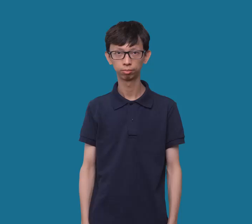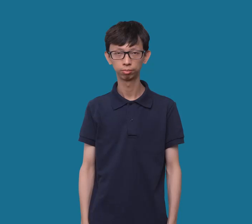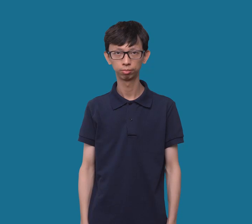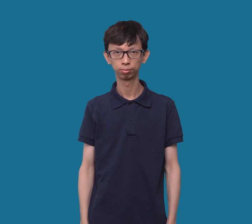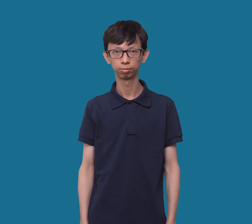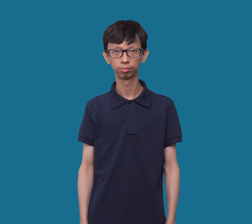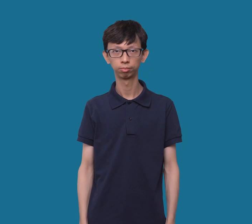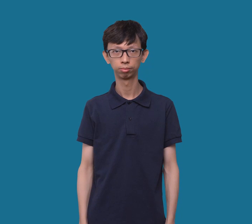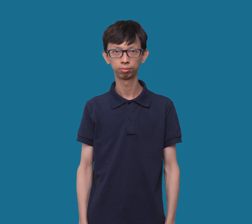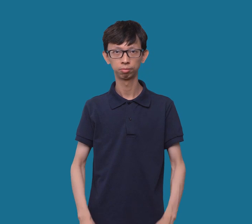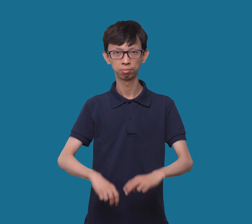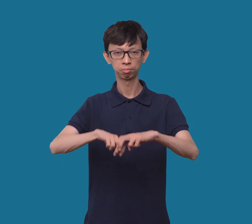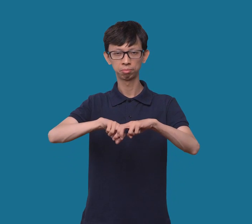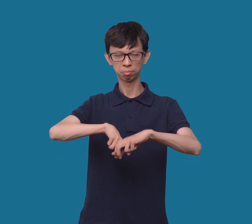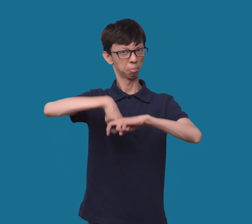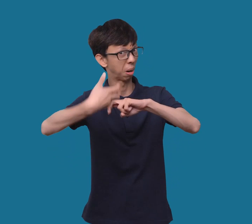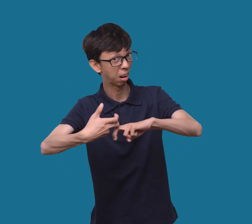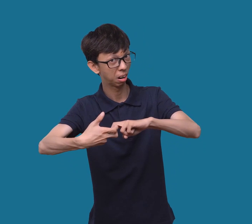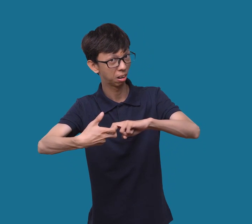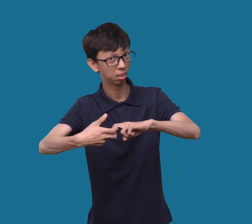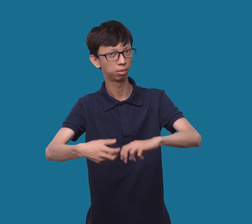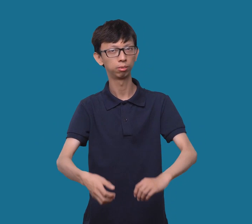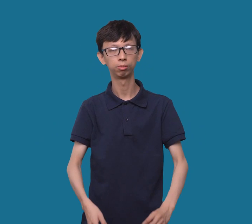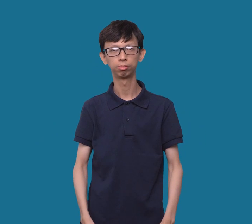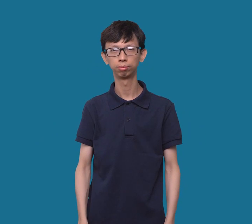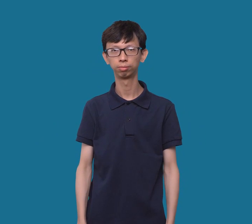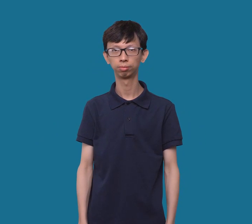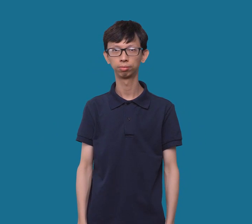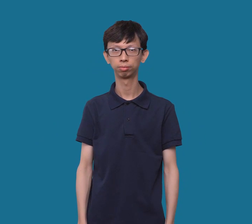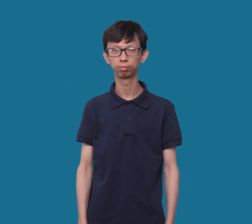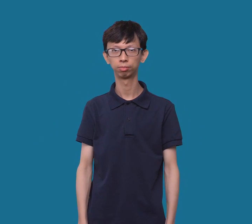vật